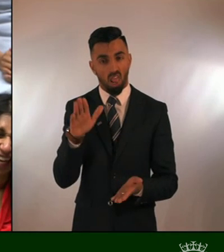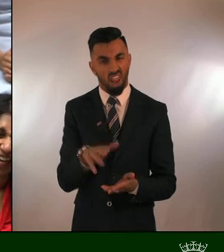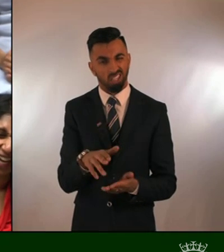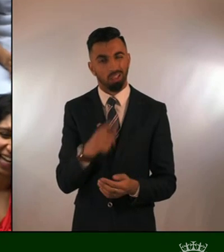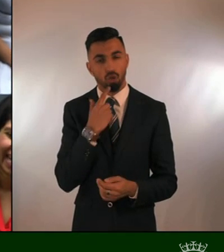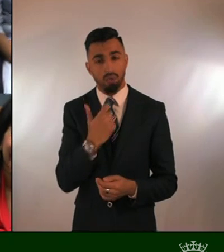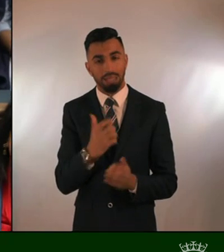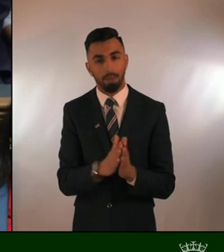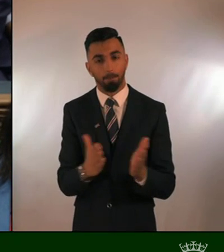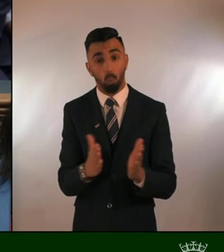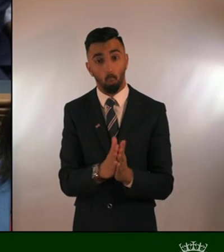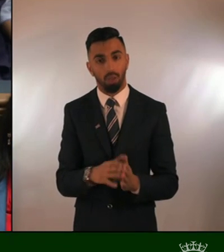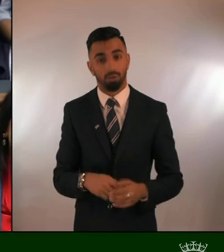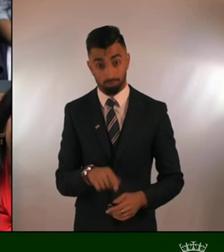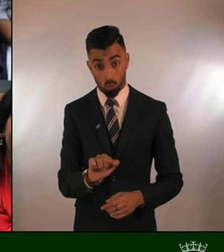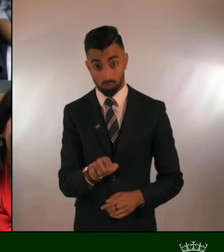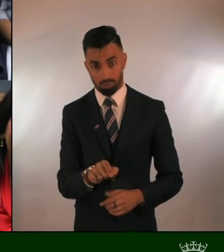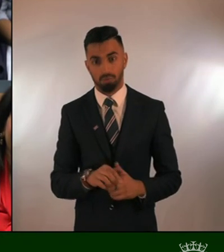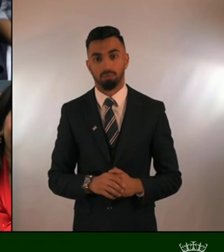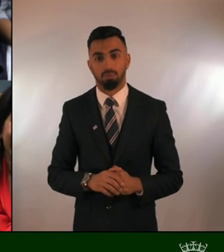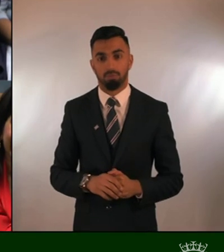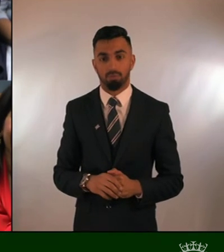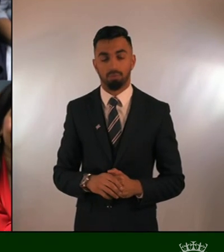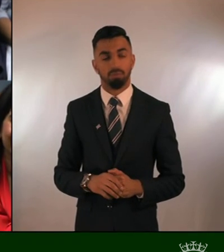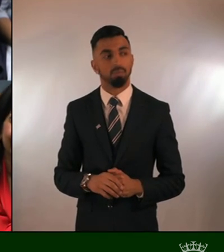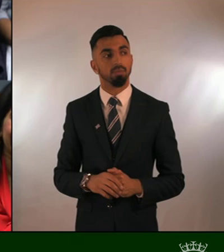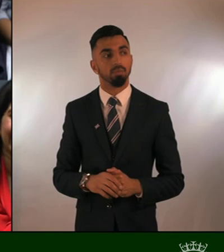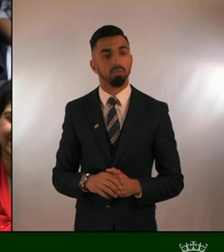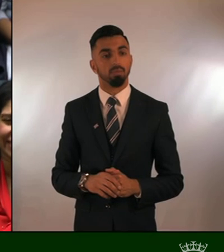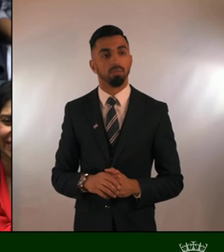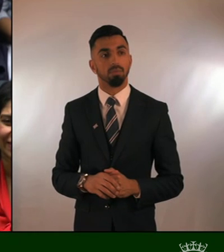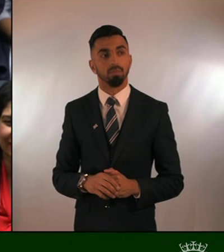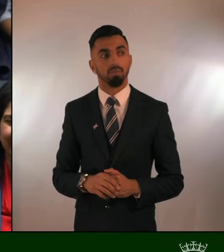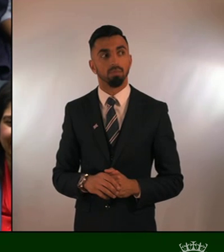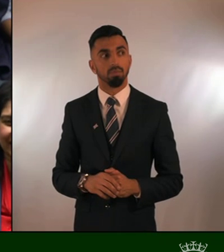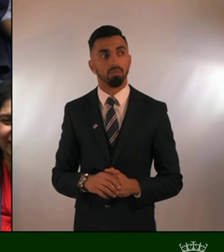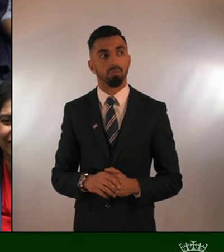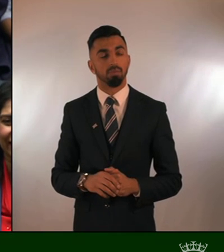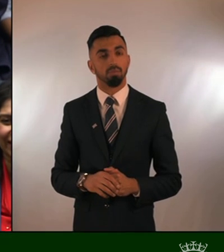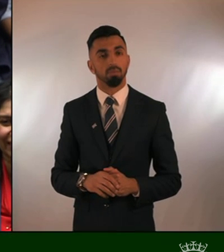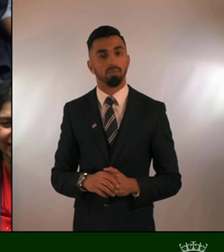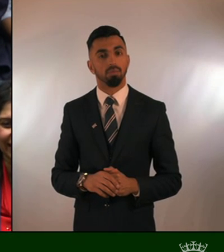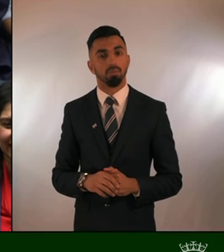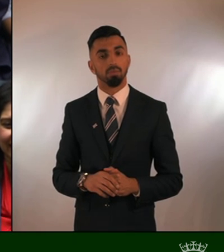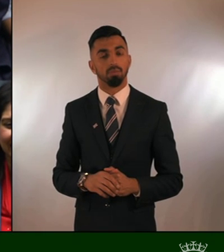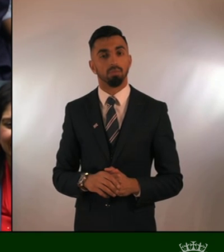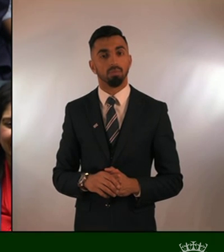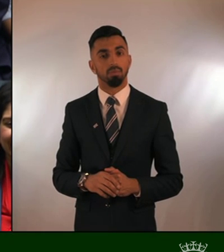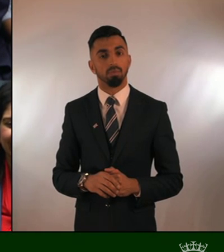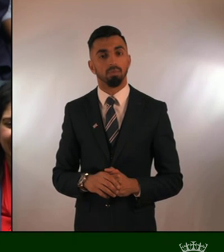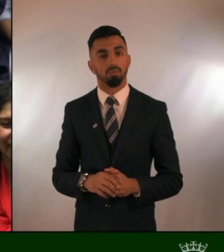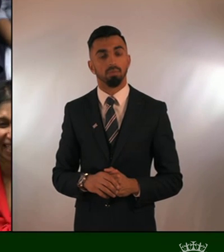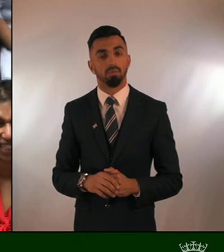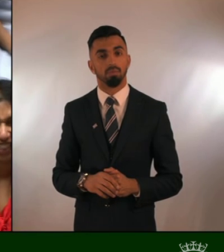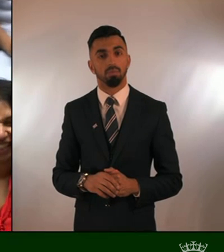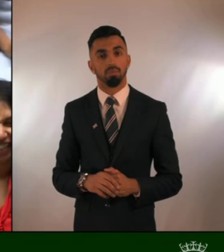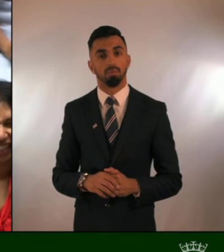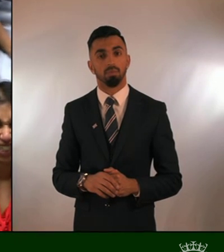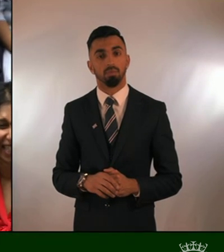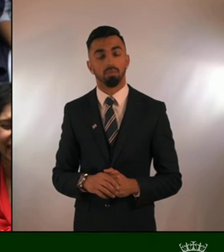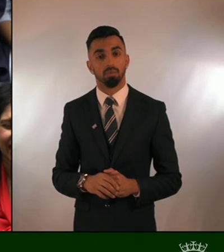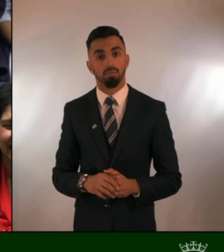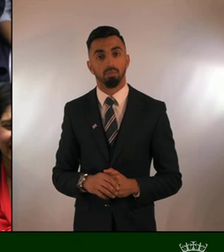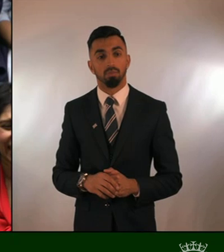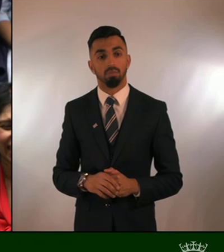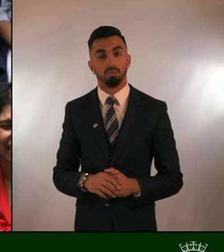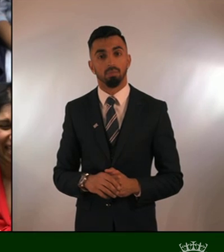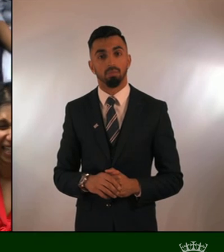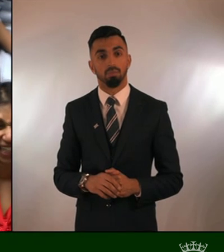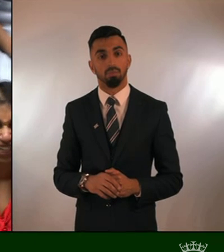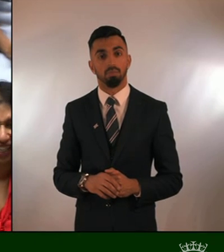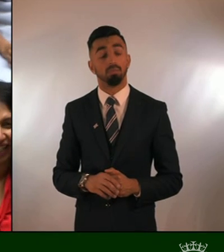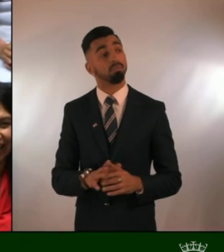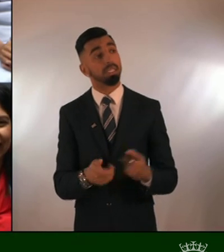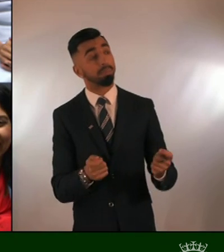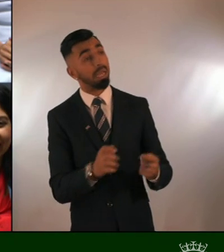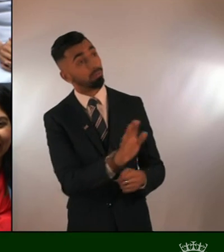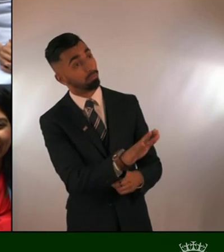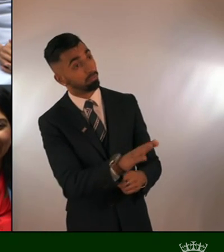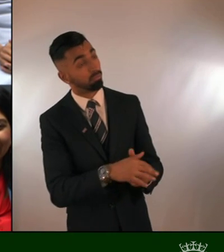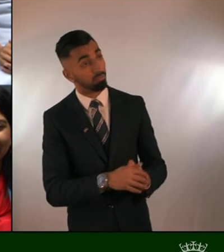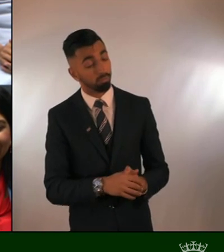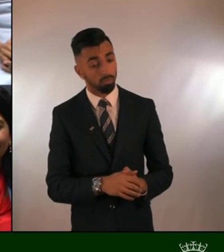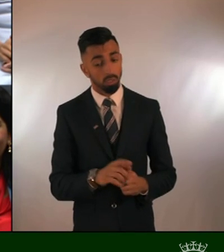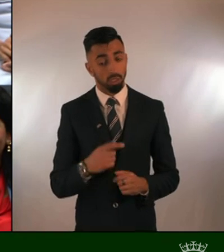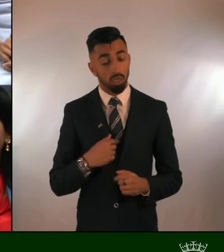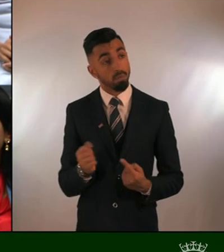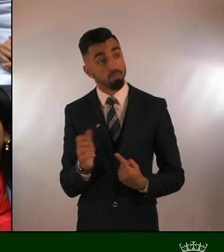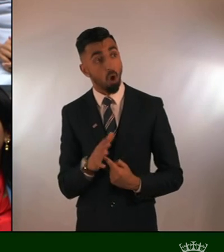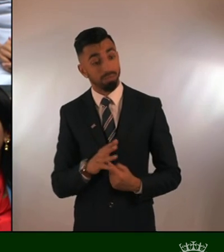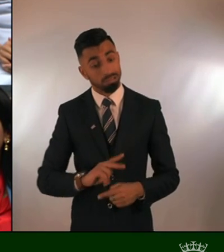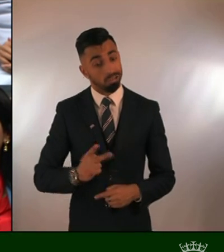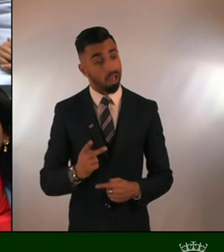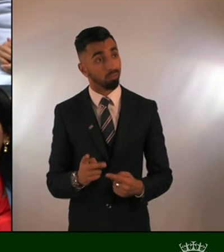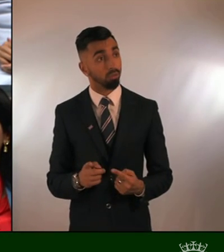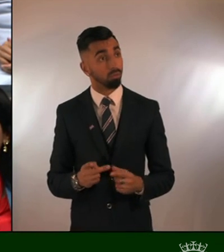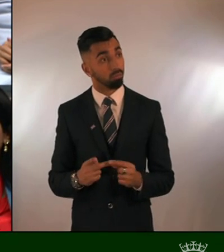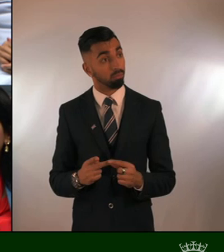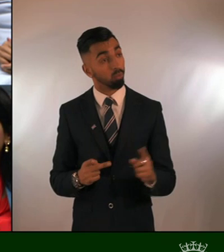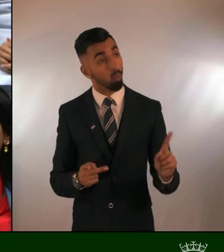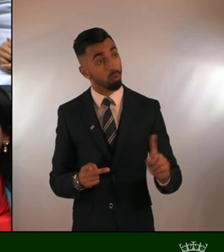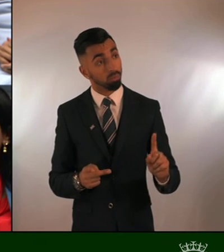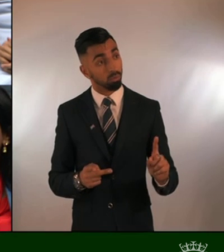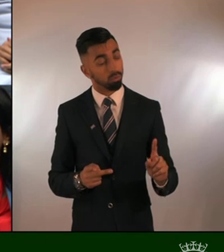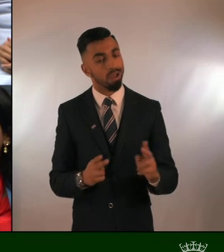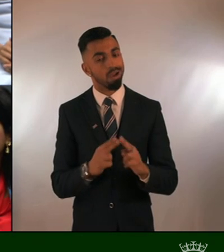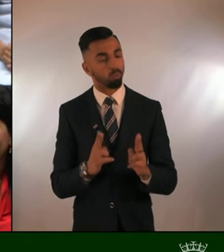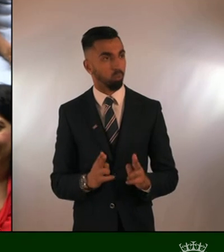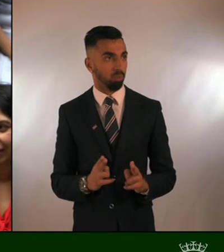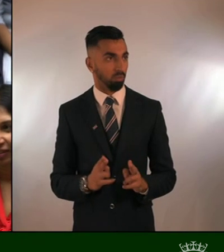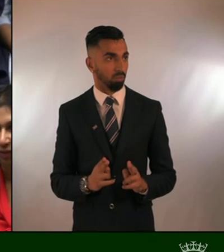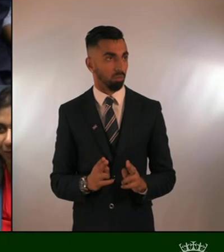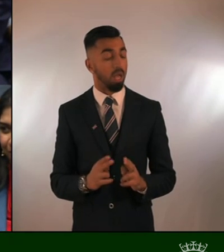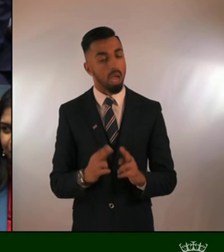Our second priority is to make sure people have affordable and safe housing.